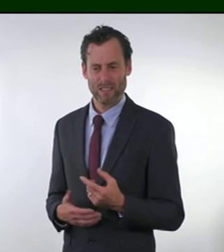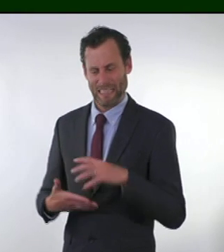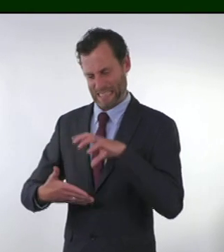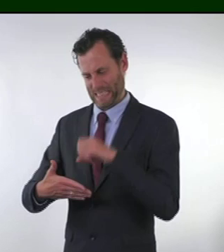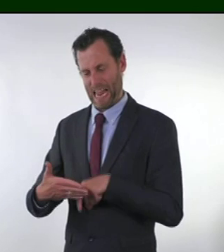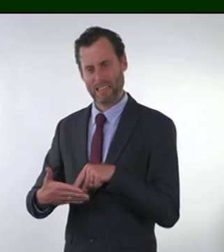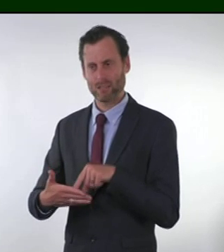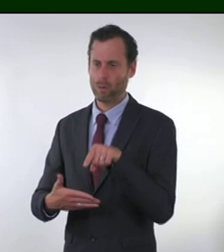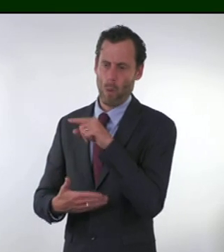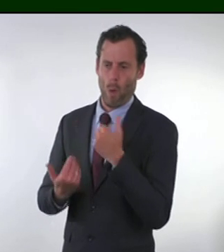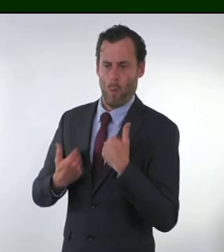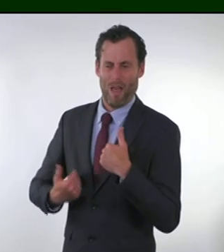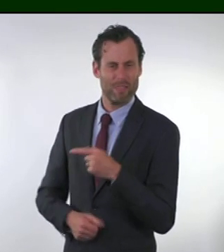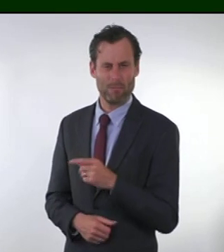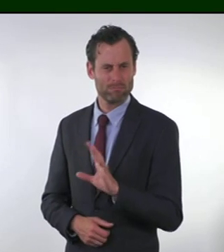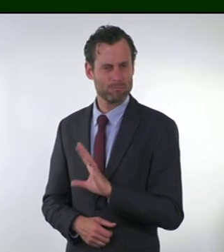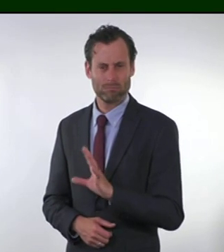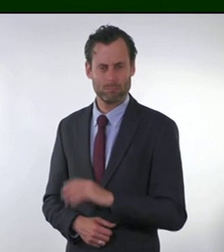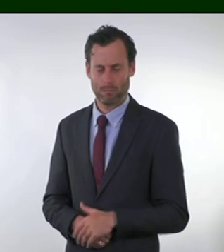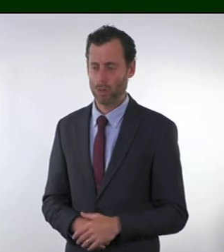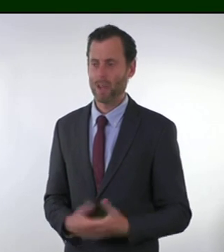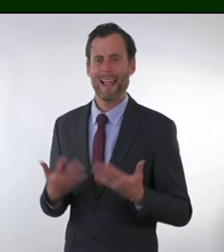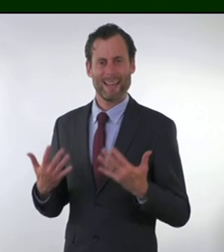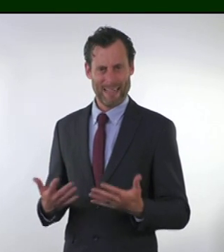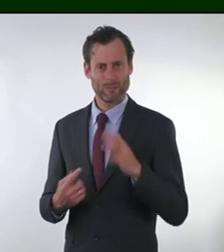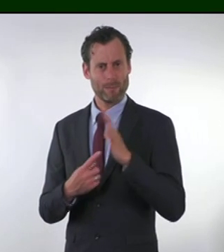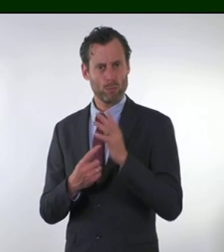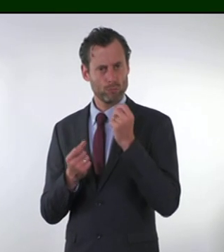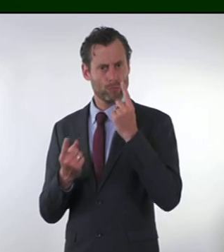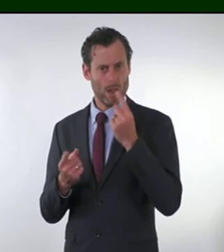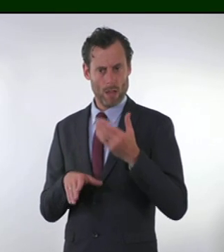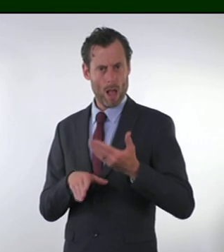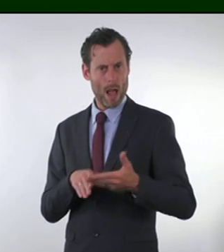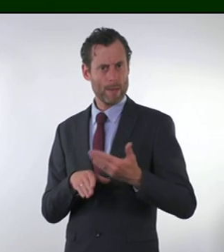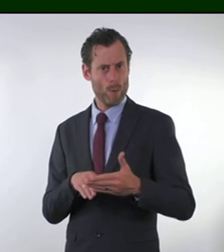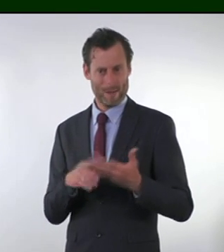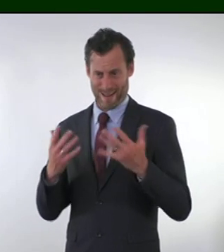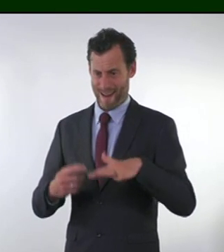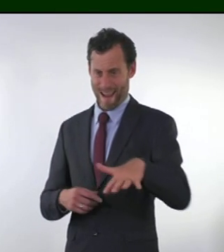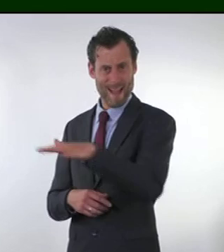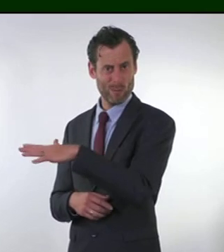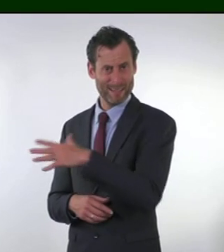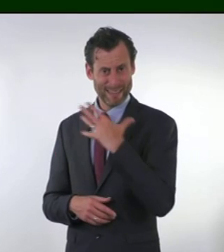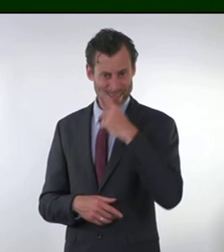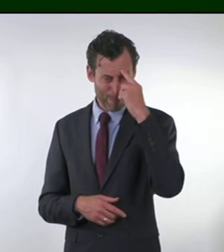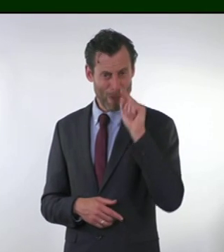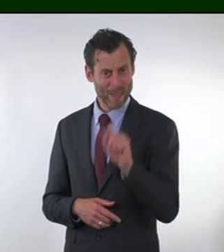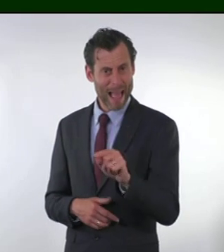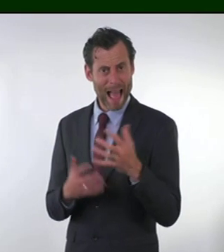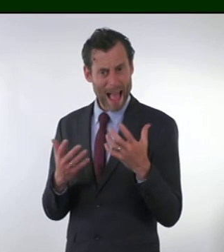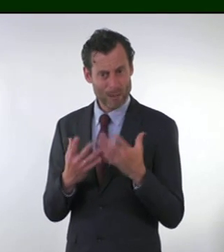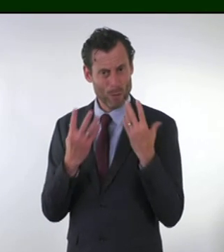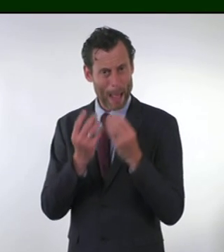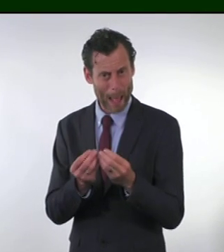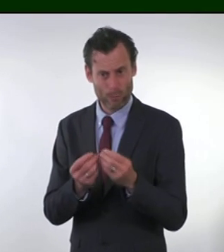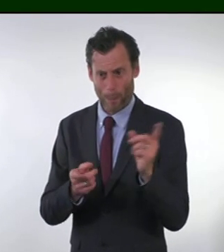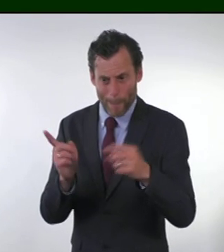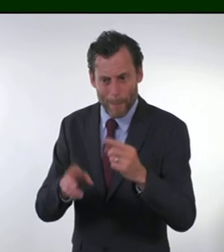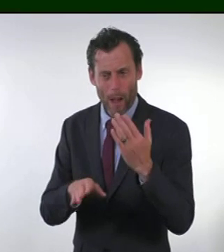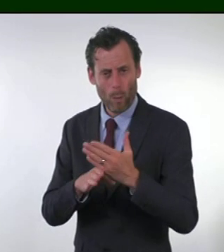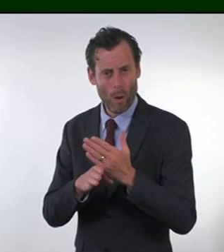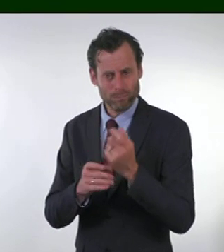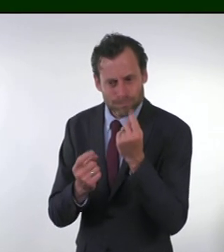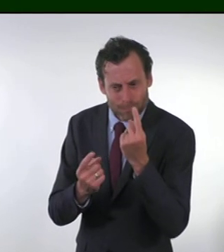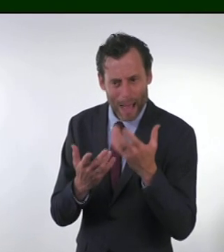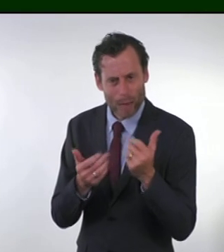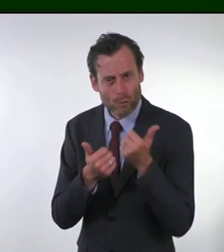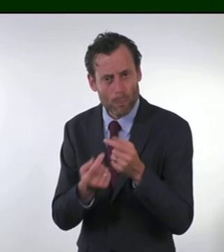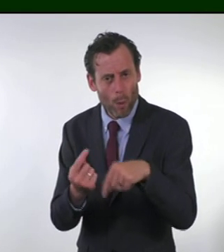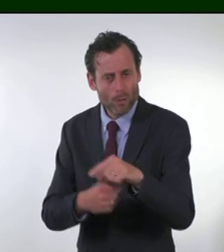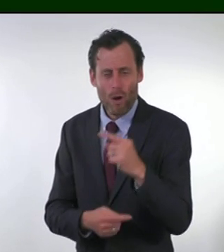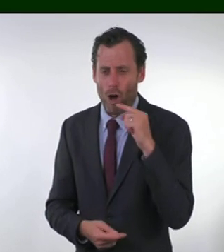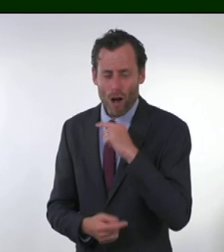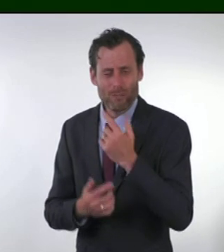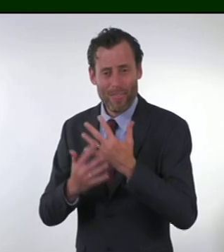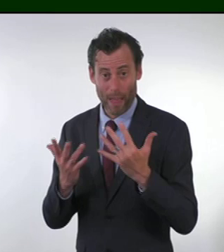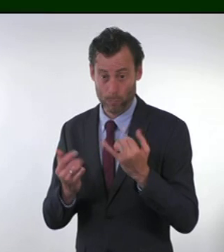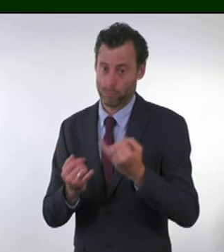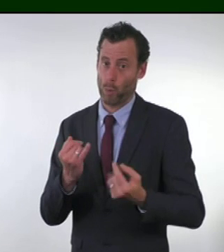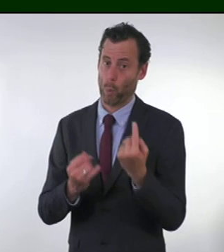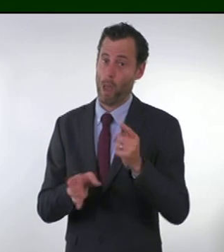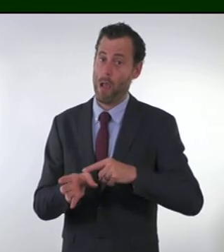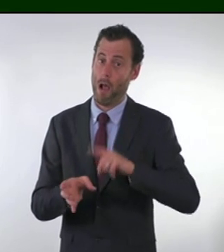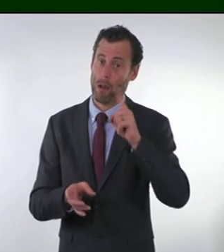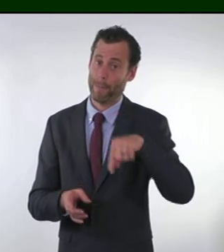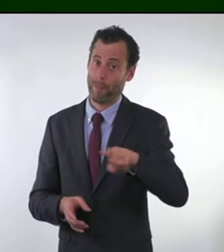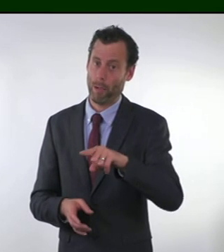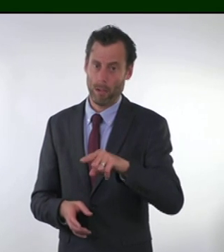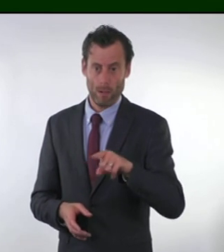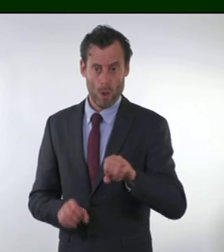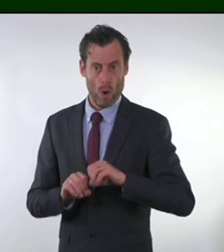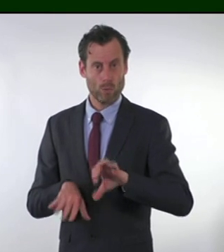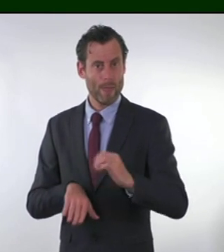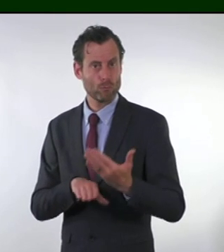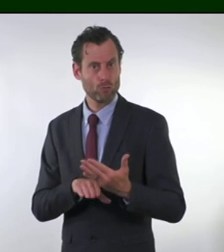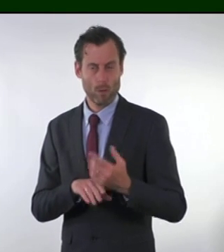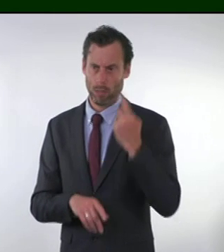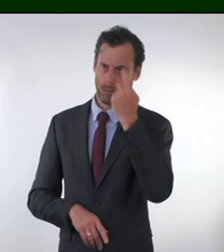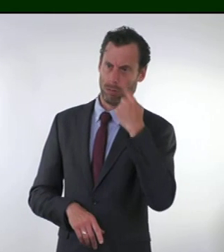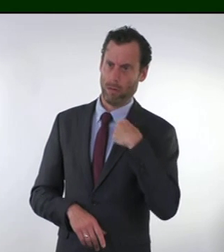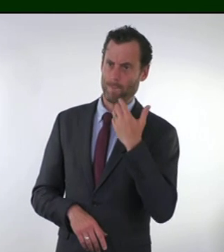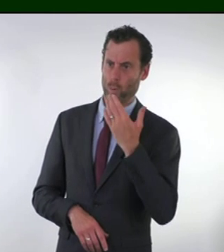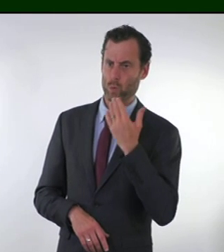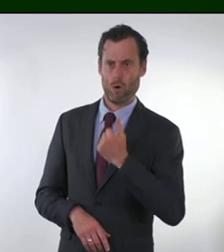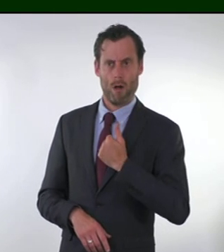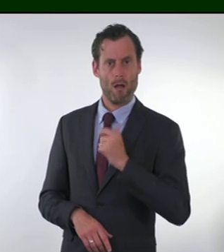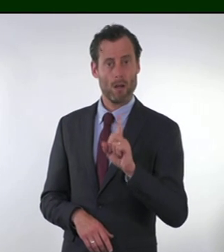Now is the time to recognise the acute challenge that we face of unemployment and now is the time to act decisively and with compassion to provide hope and opportunity for the hundreds of thousands of young people, especially, who are at risk of scarring and losing the future that they deserve.